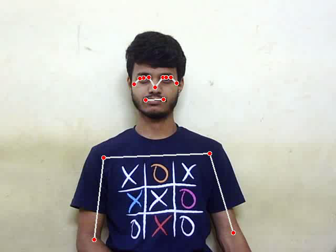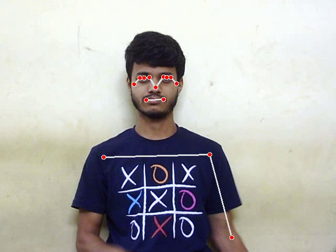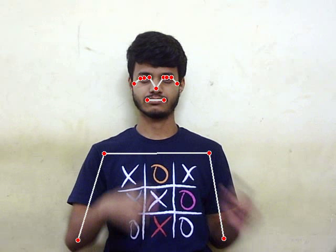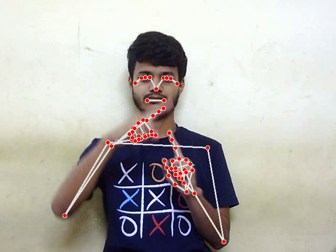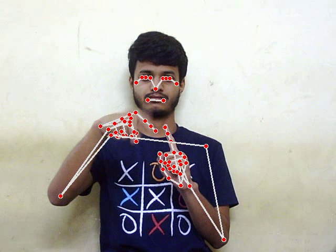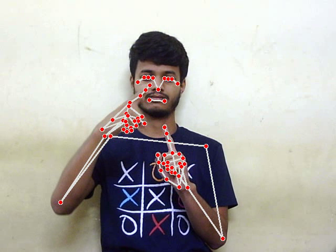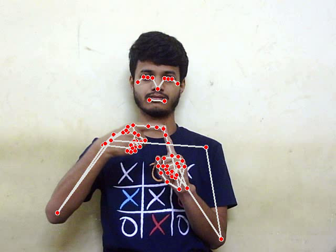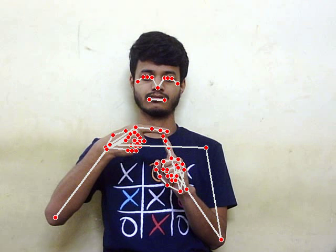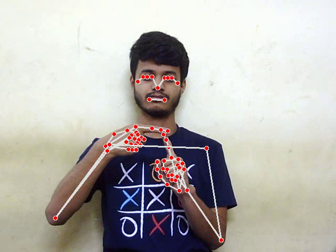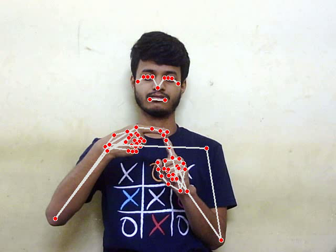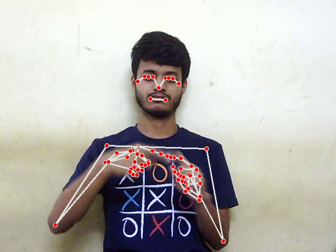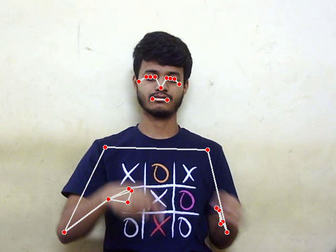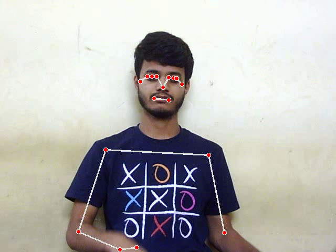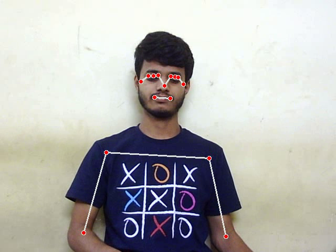when